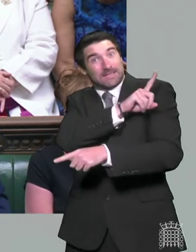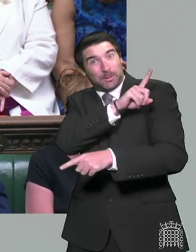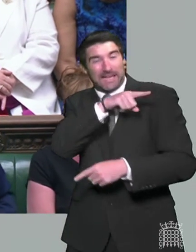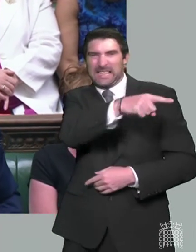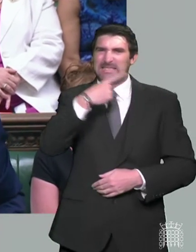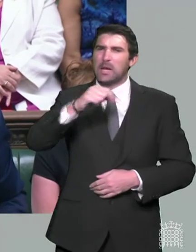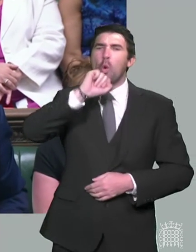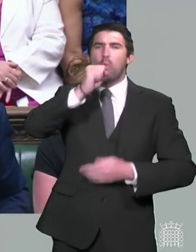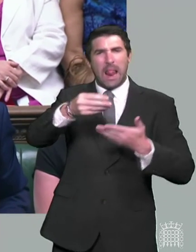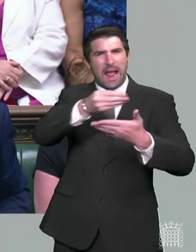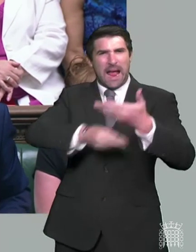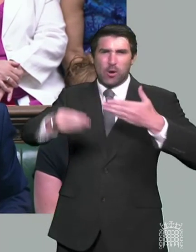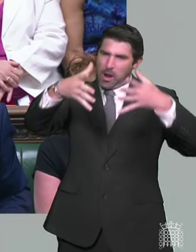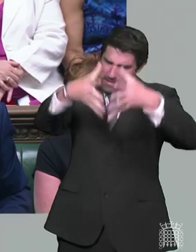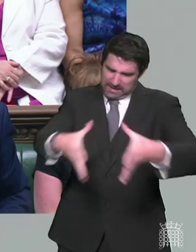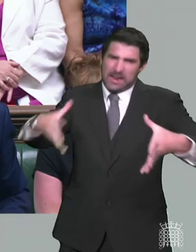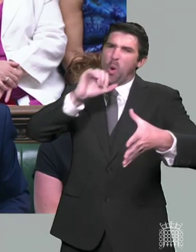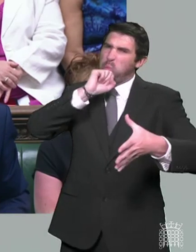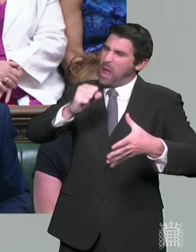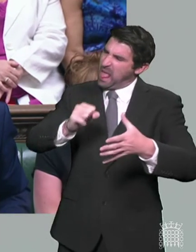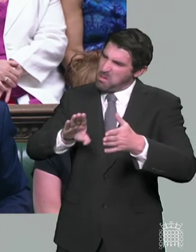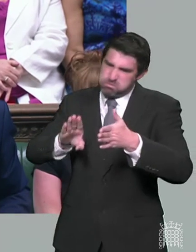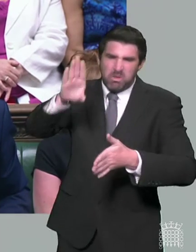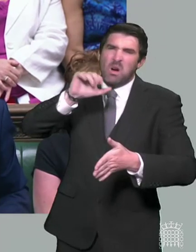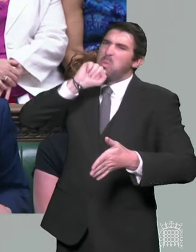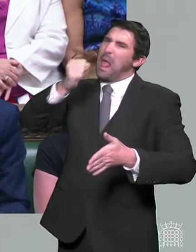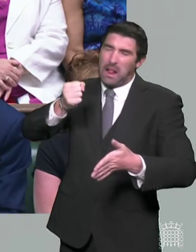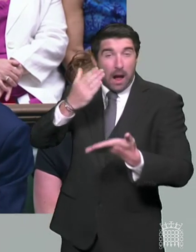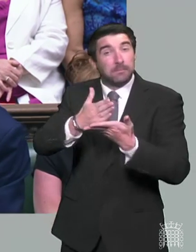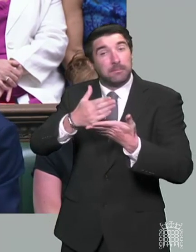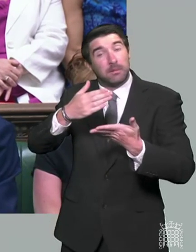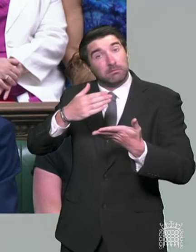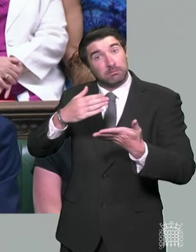This week it turns out that the economy shrank for the second month in a row.